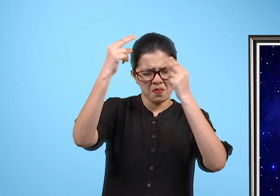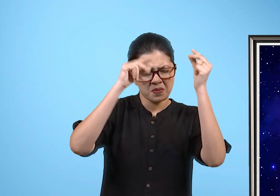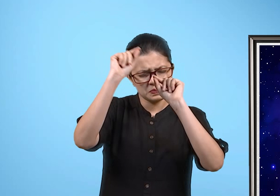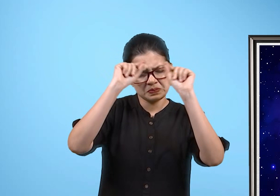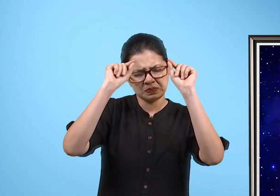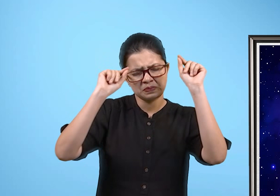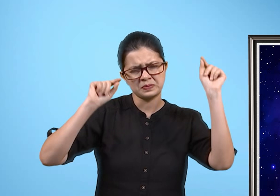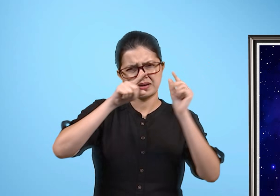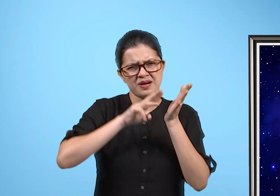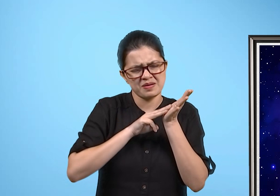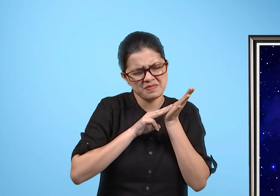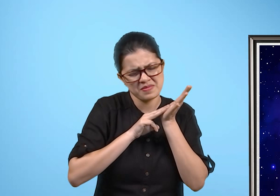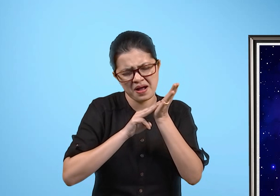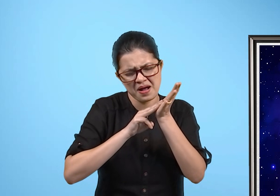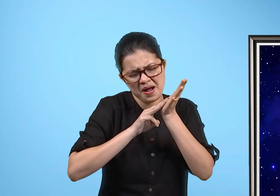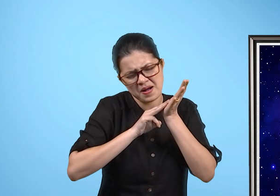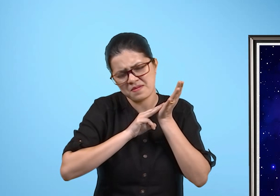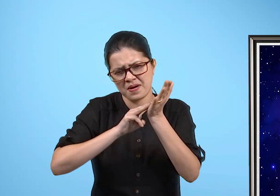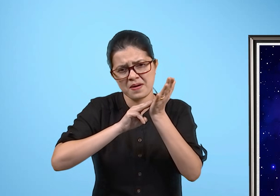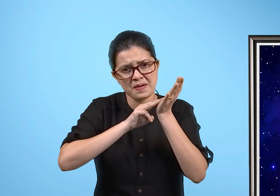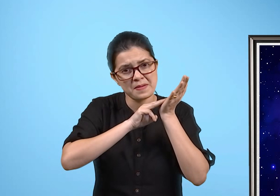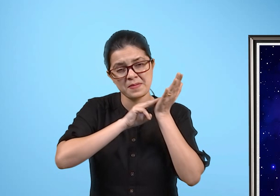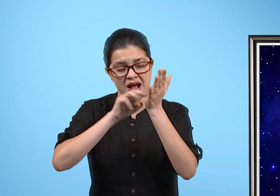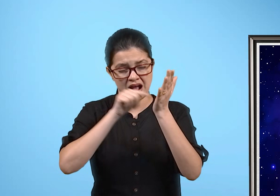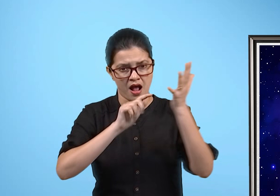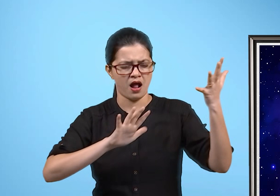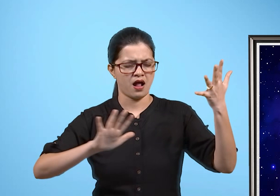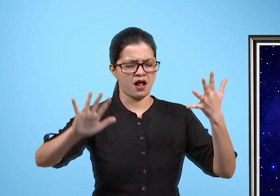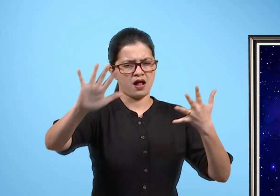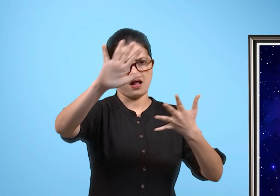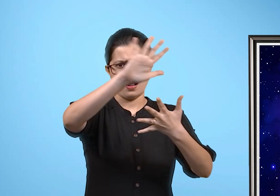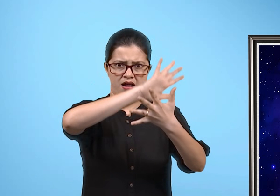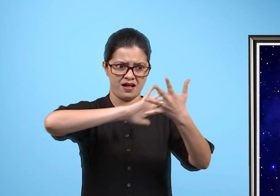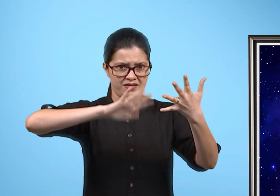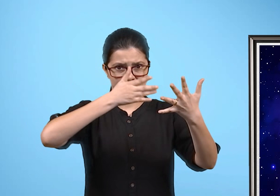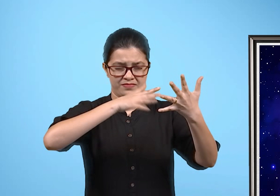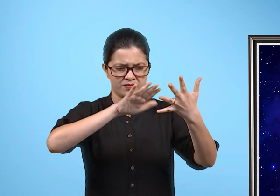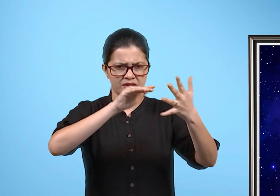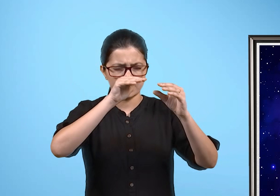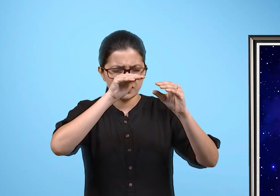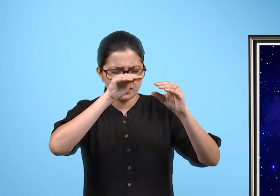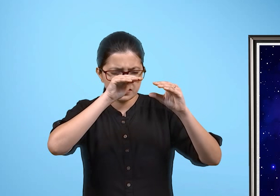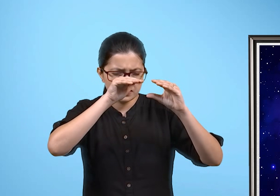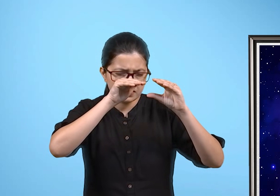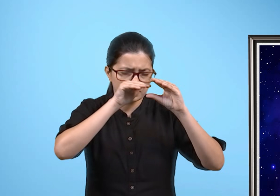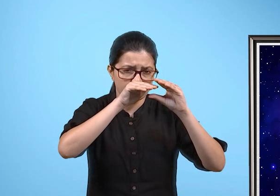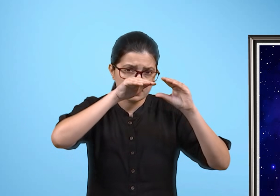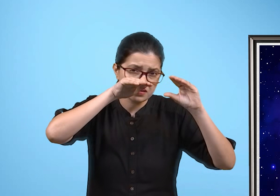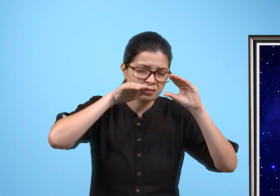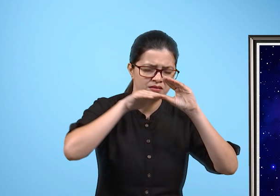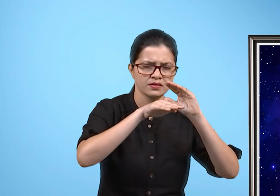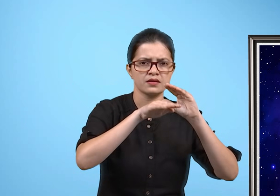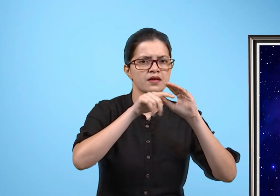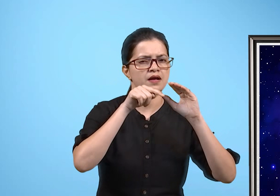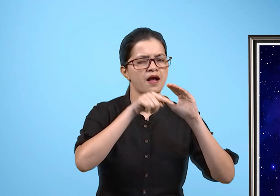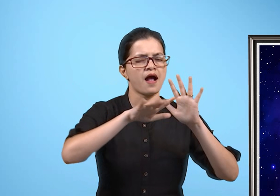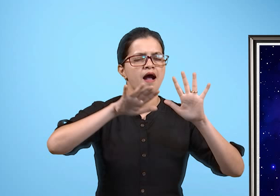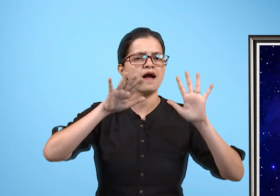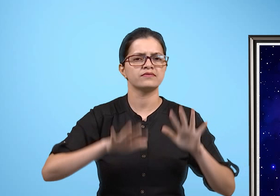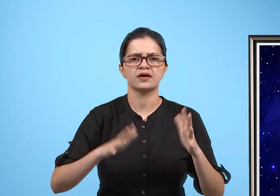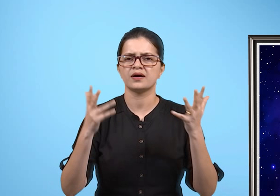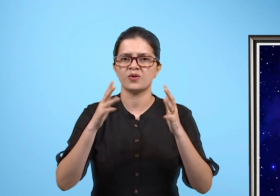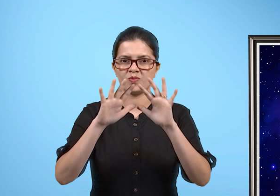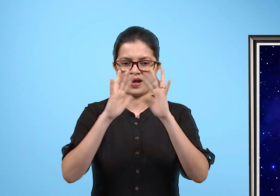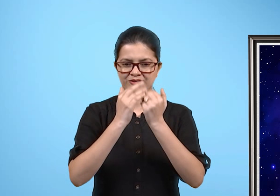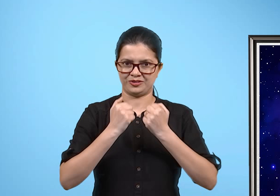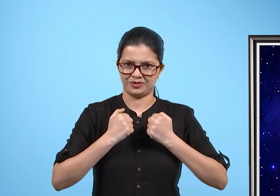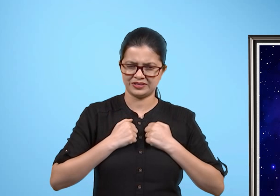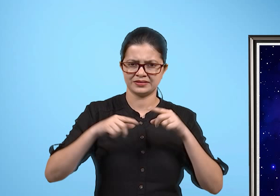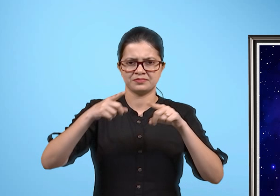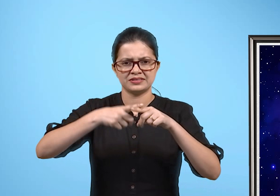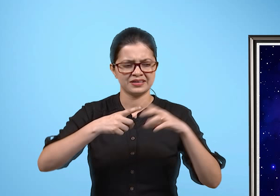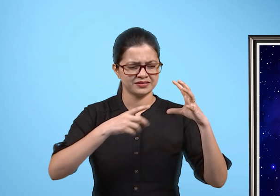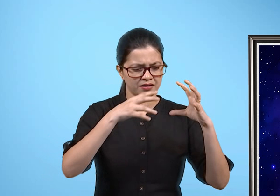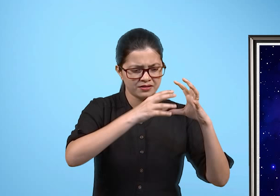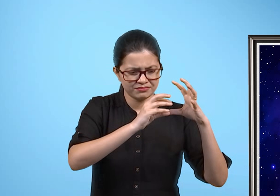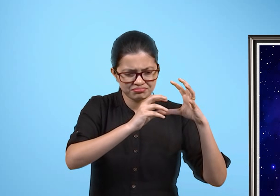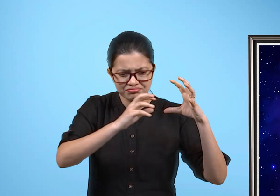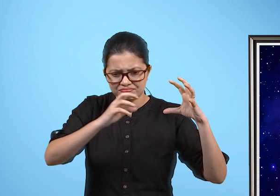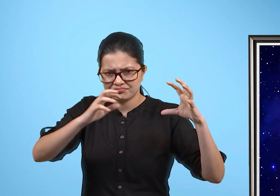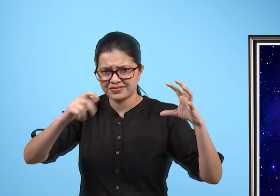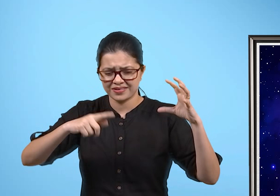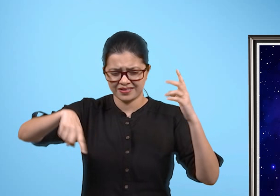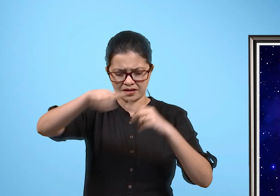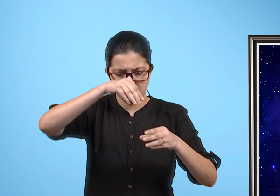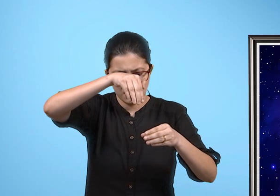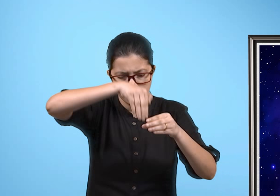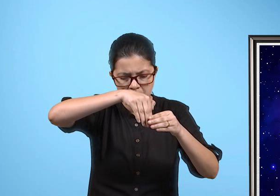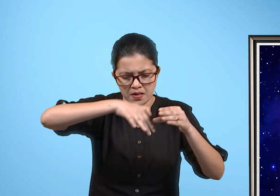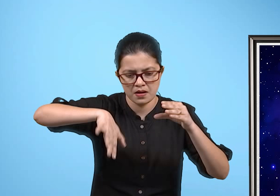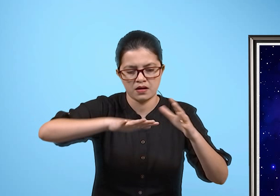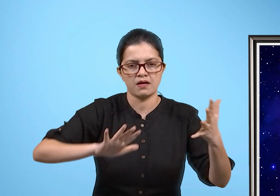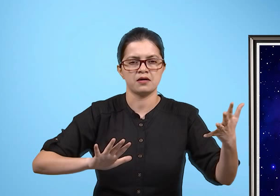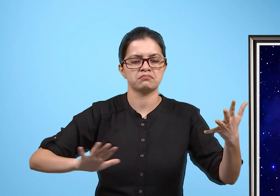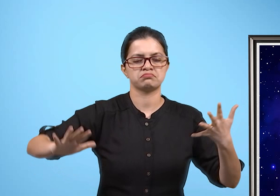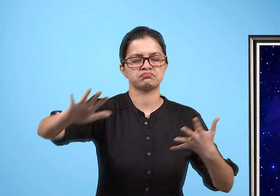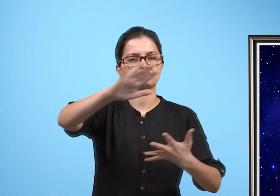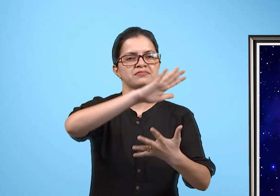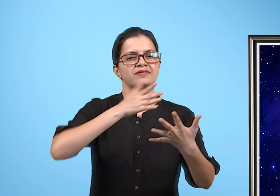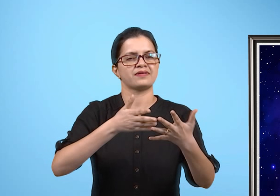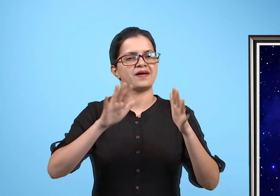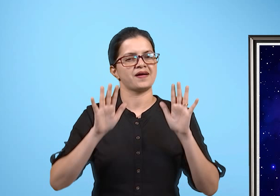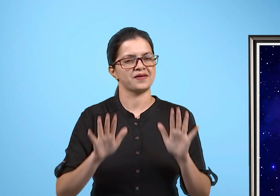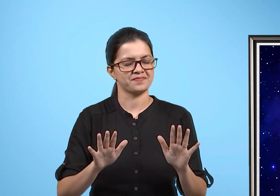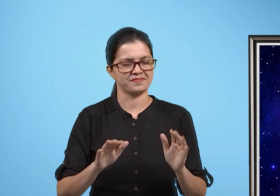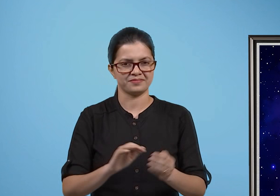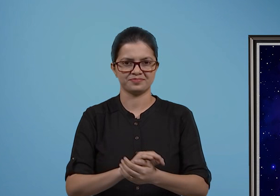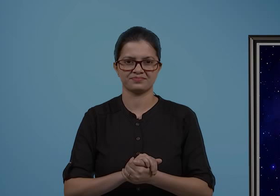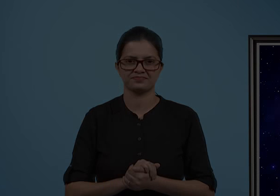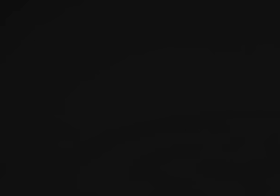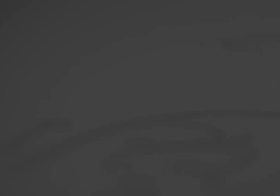the earth and the solar system is a part of the Milky Way galaxy. It appears as a whitish broad band, like a white glowing path across the sky on a clear starry night.